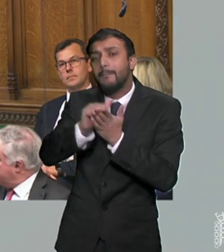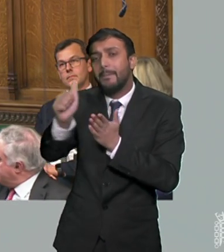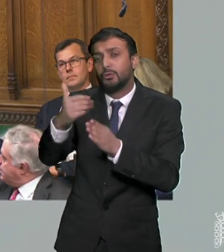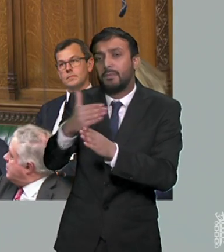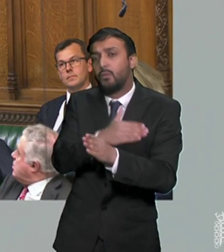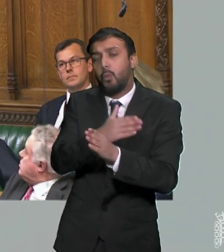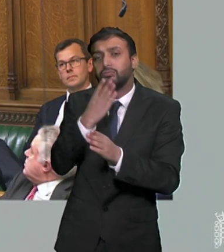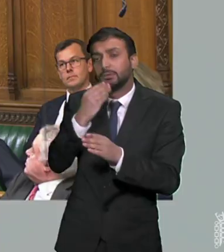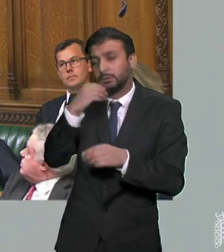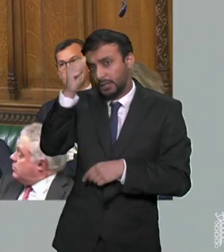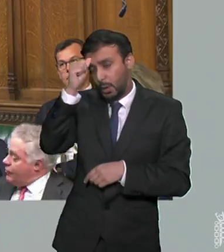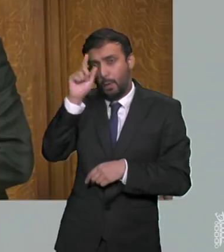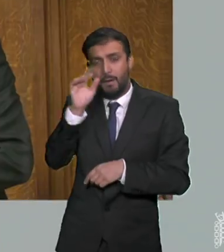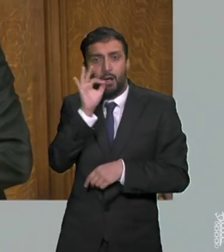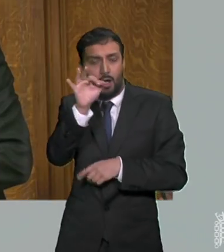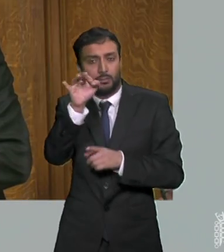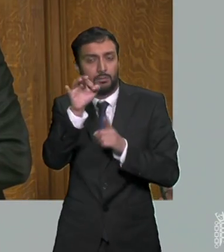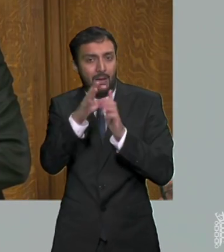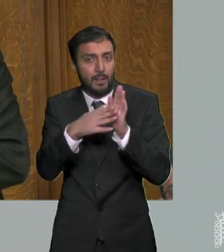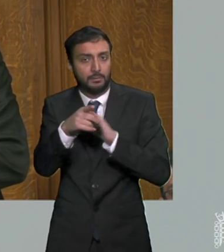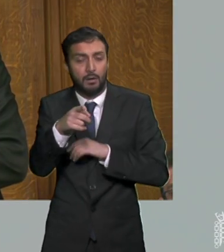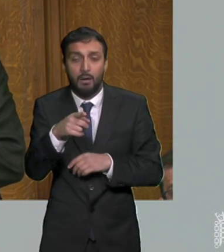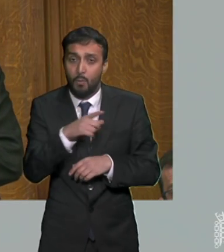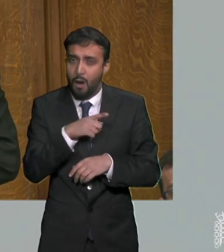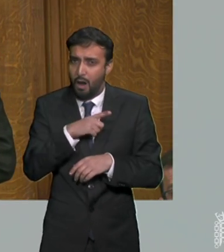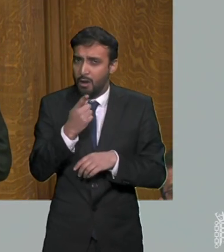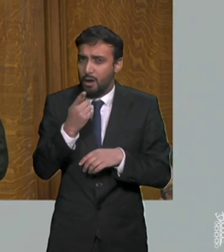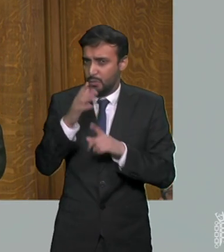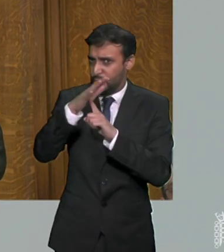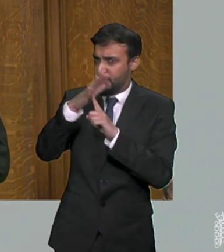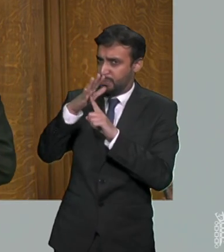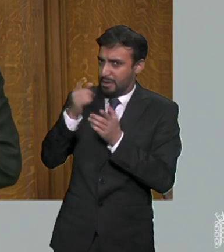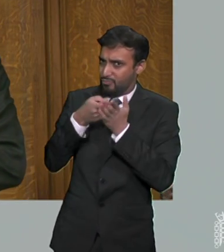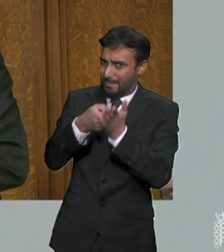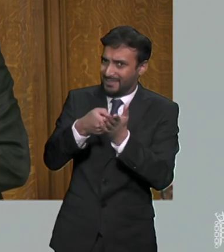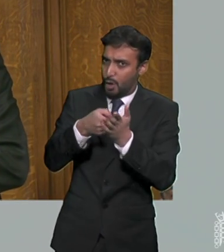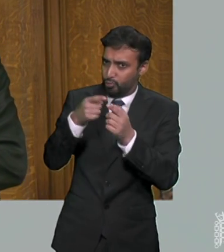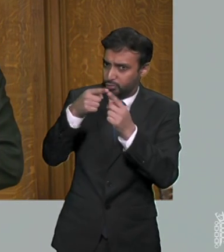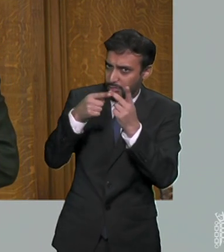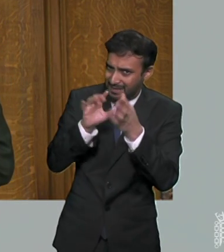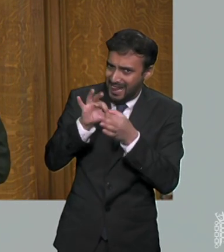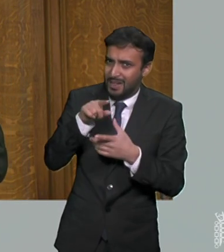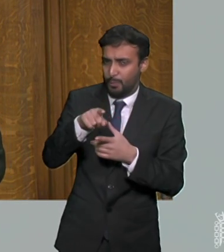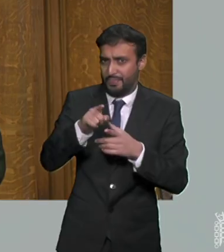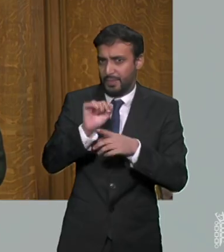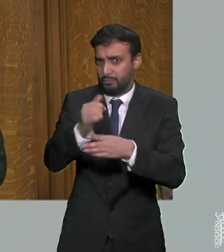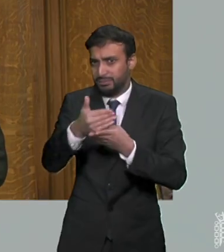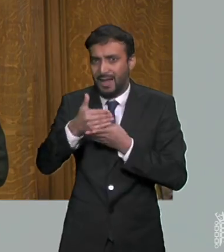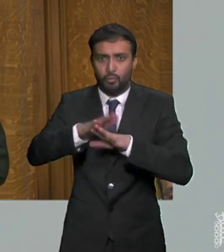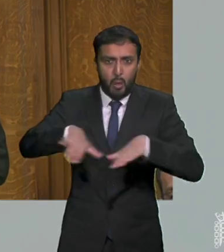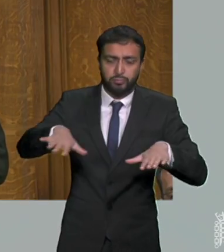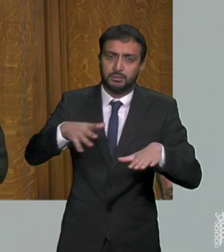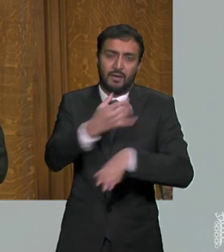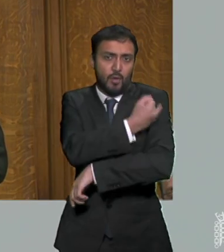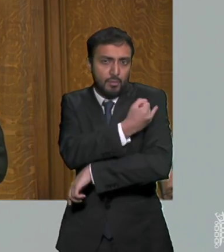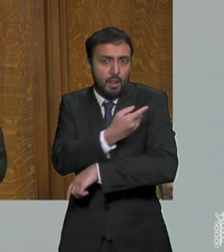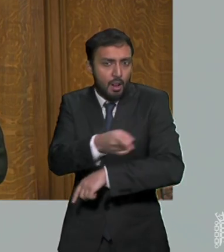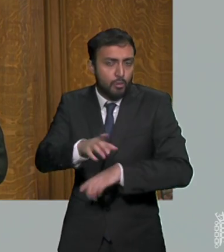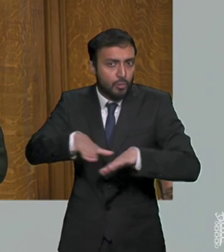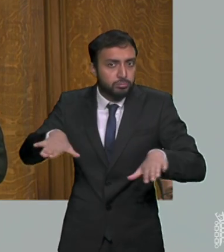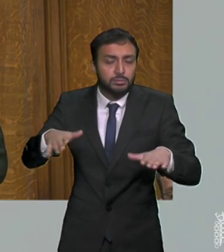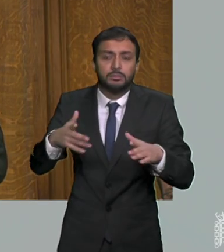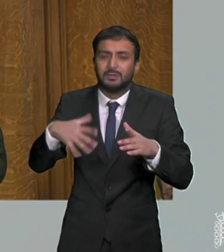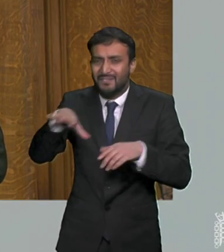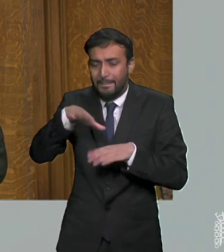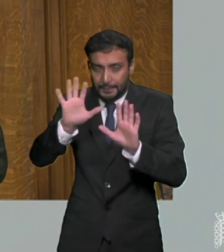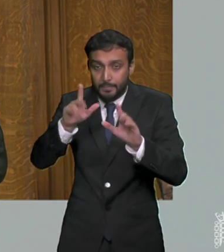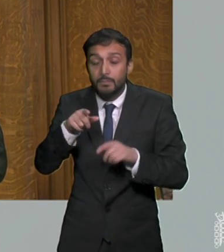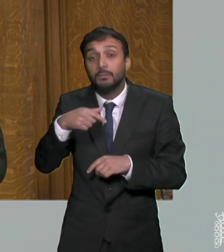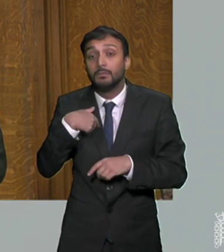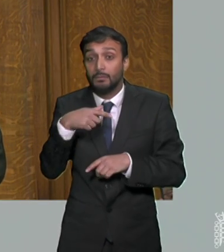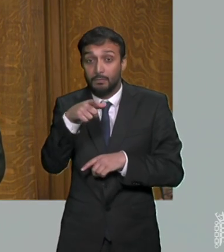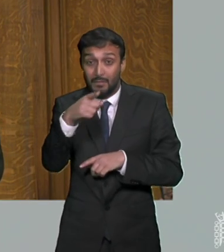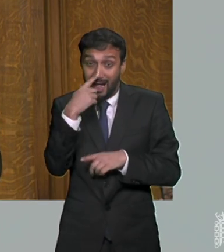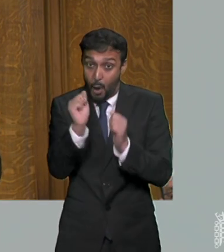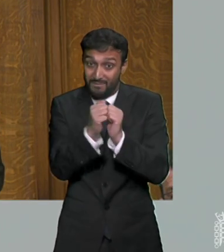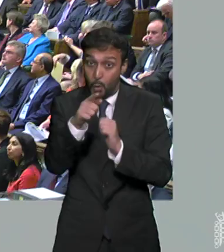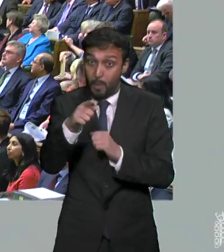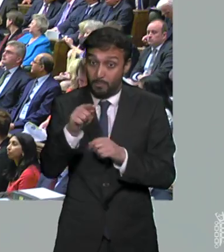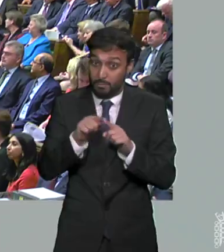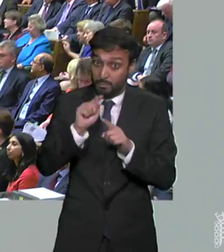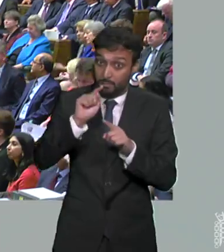Can the Prime Minister ensure that, given its important recommendations about some of the most vulnerable children in our society and the families and people who support them, there will be a strong and robust Government response as early in the new year as possible?